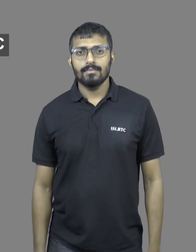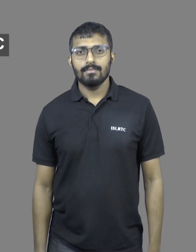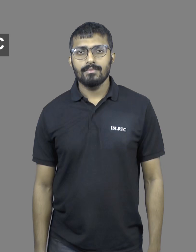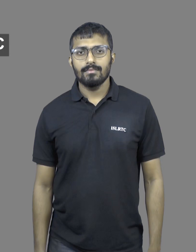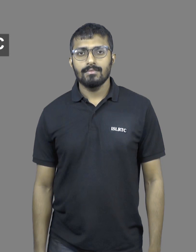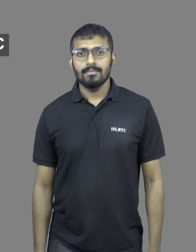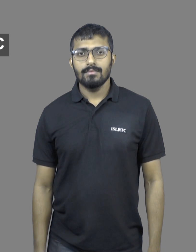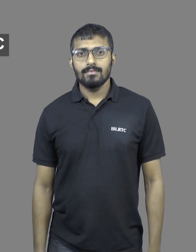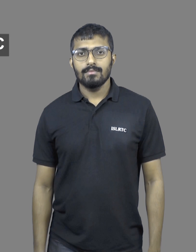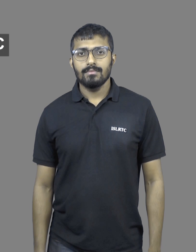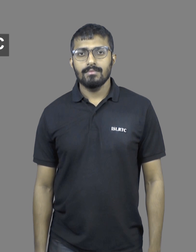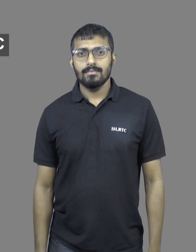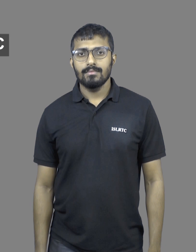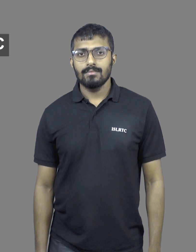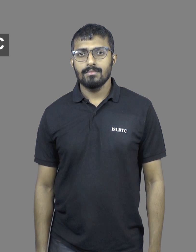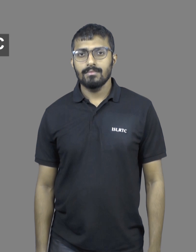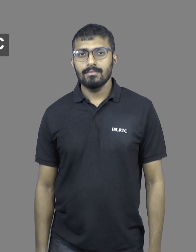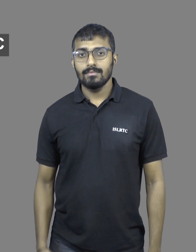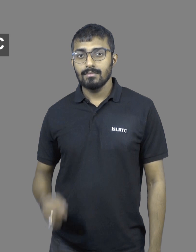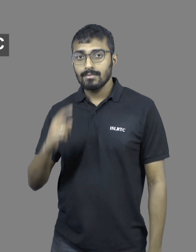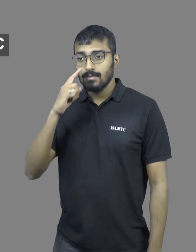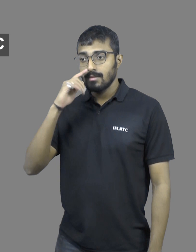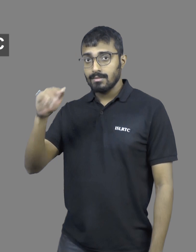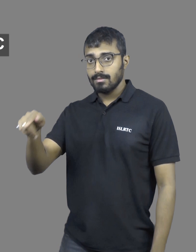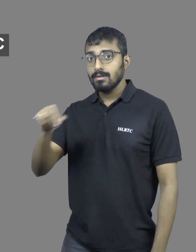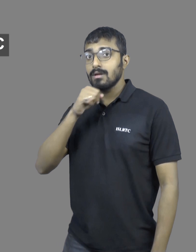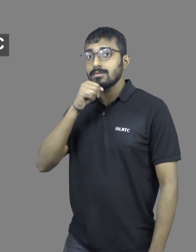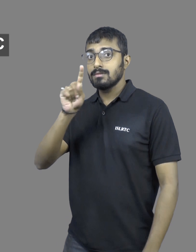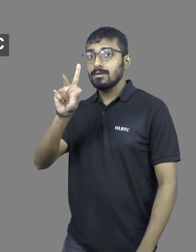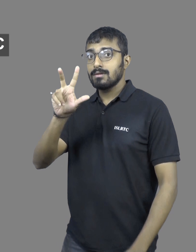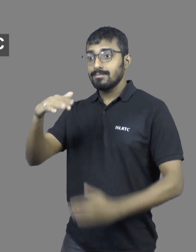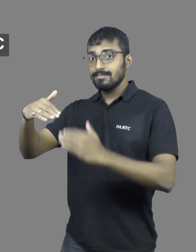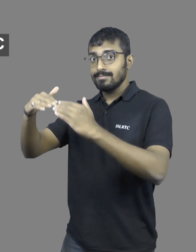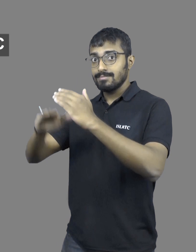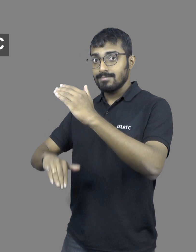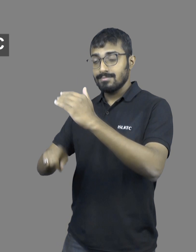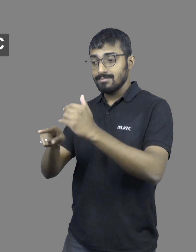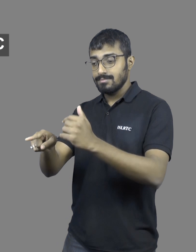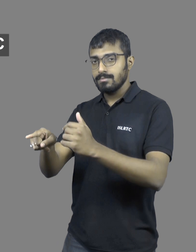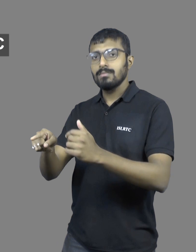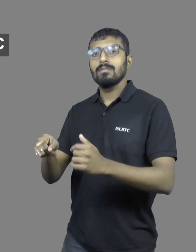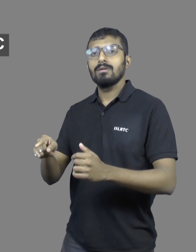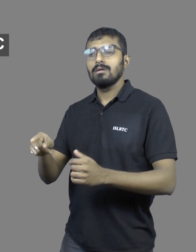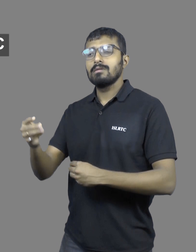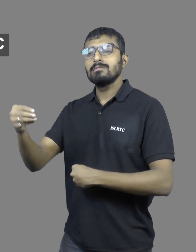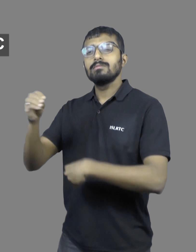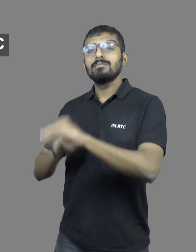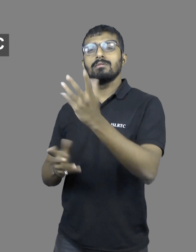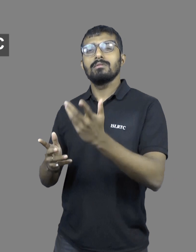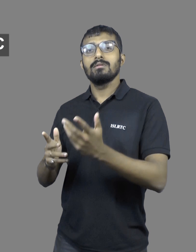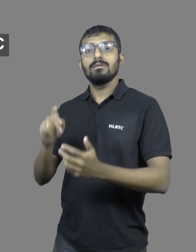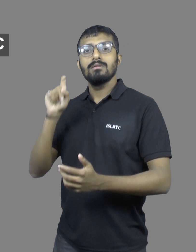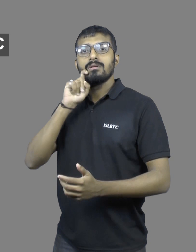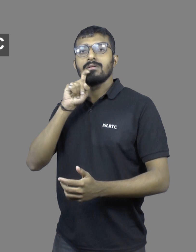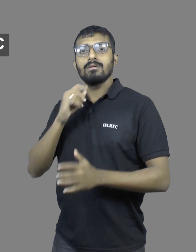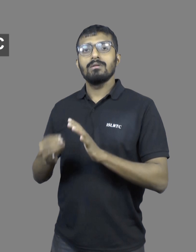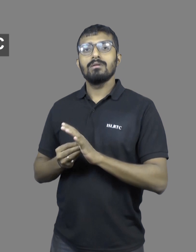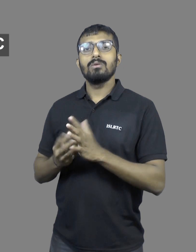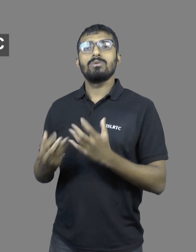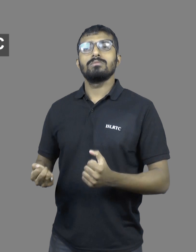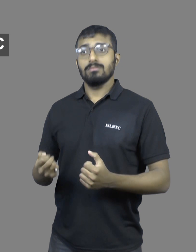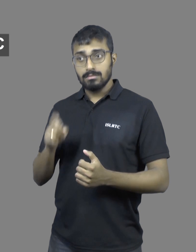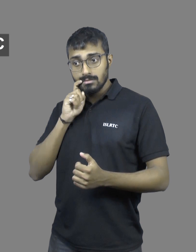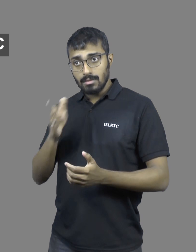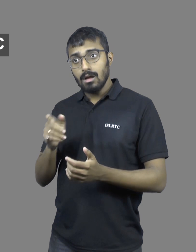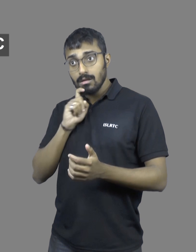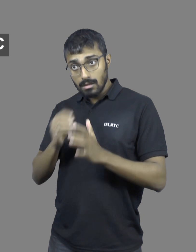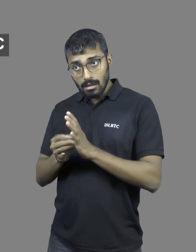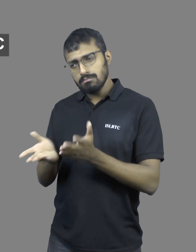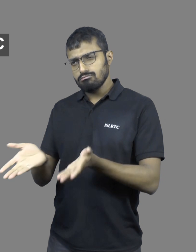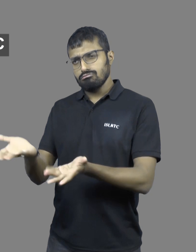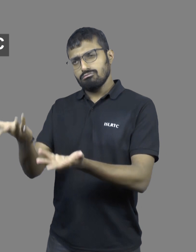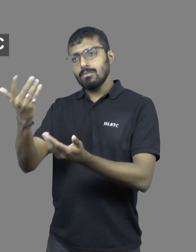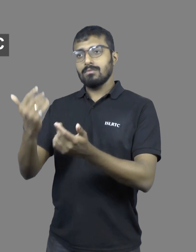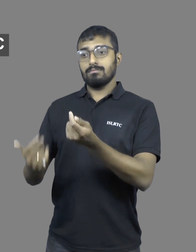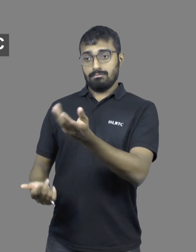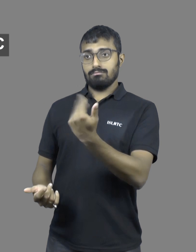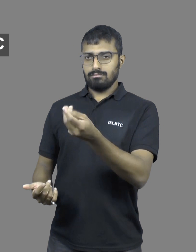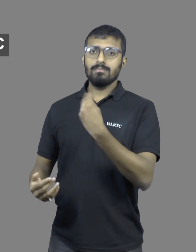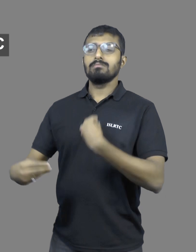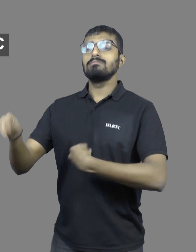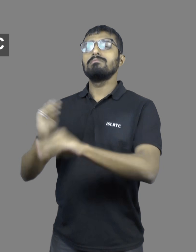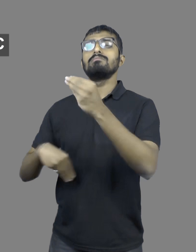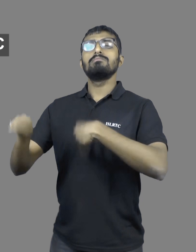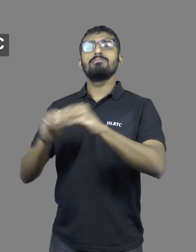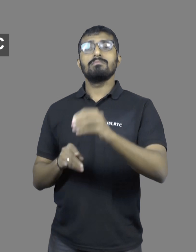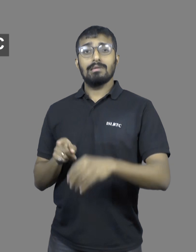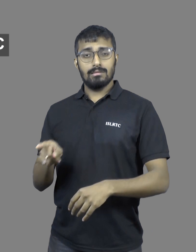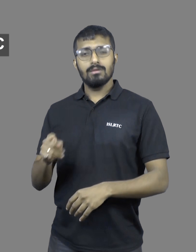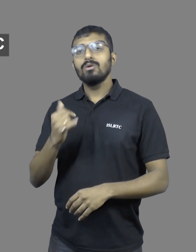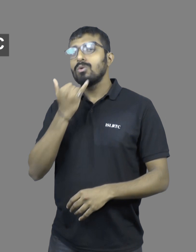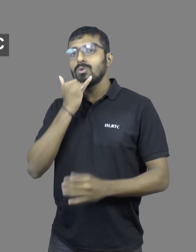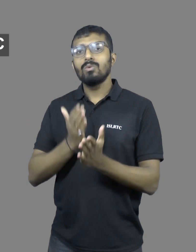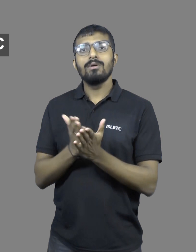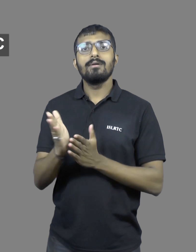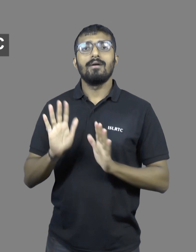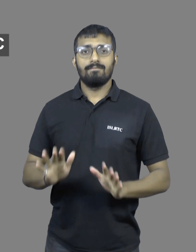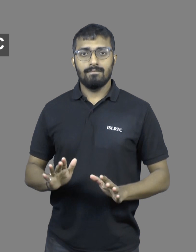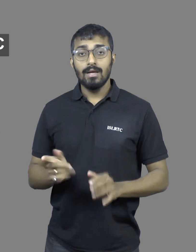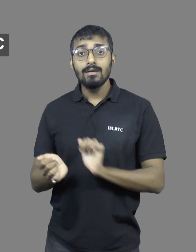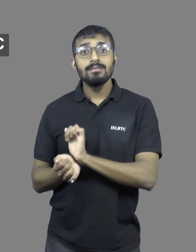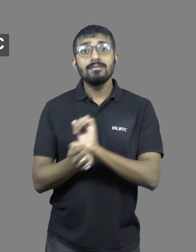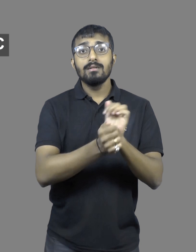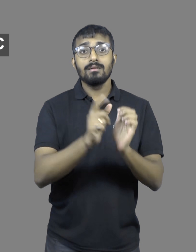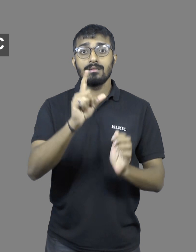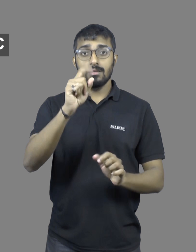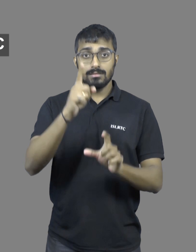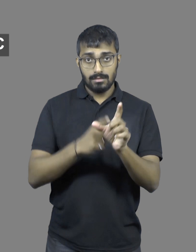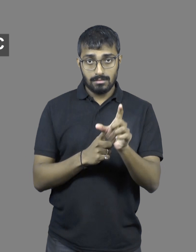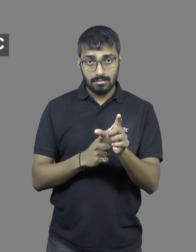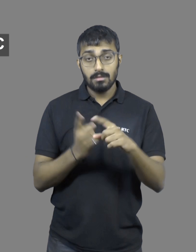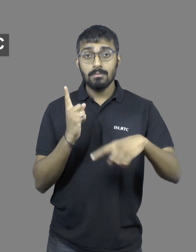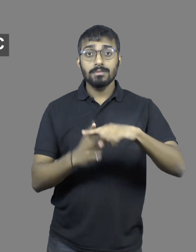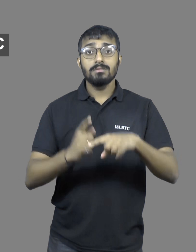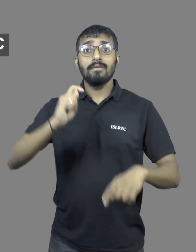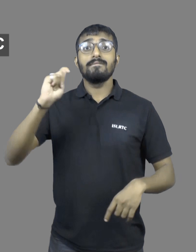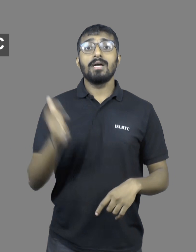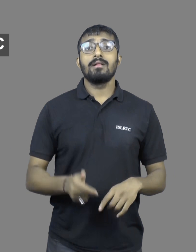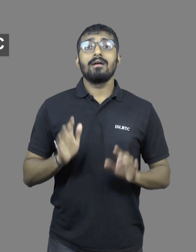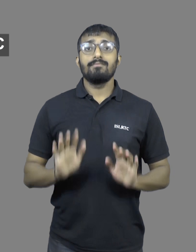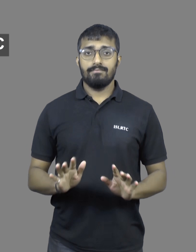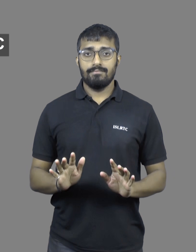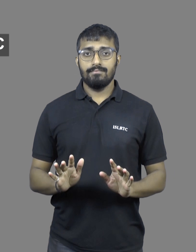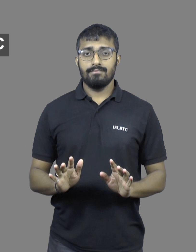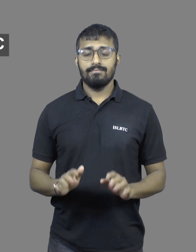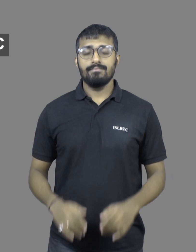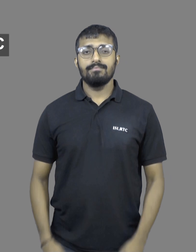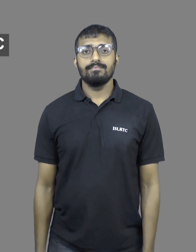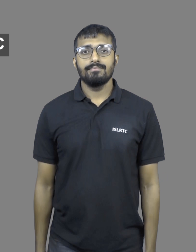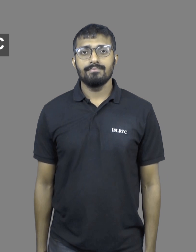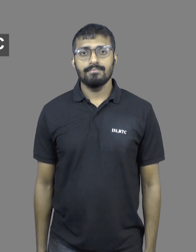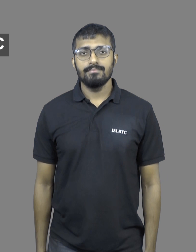Section 372 IPC